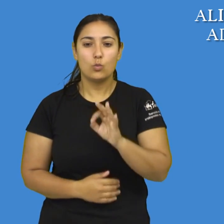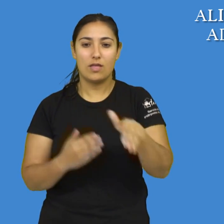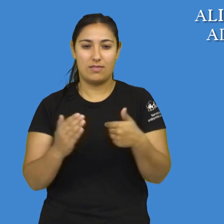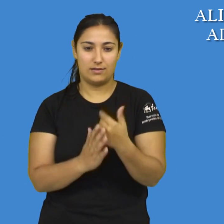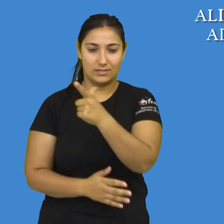hasta